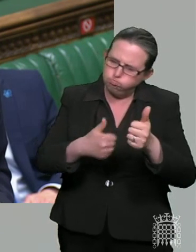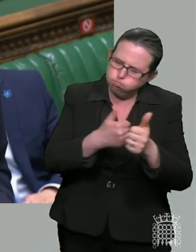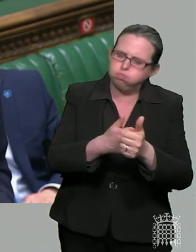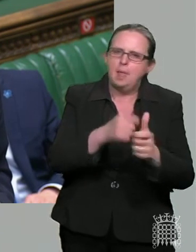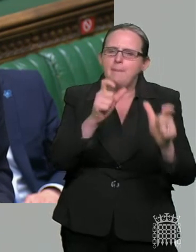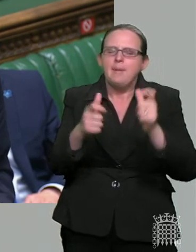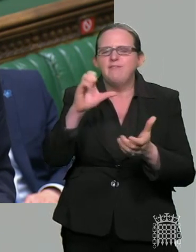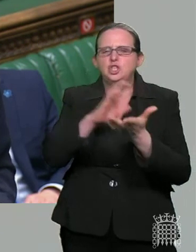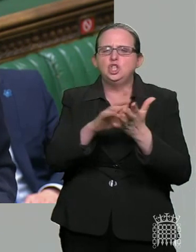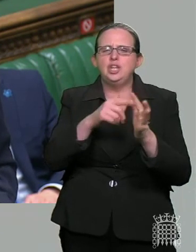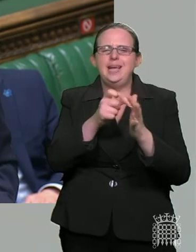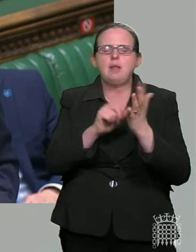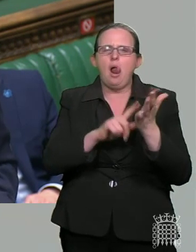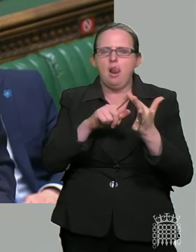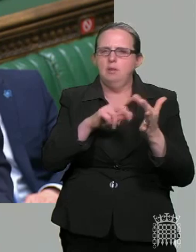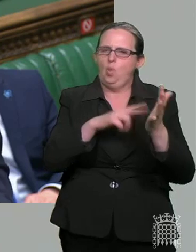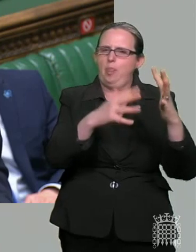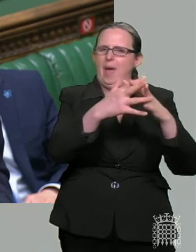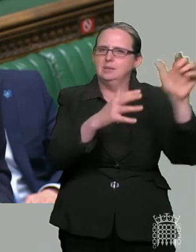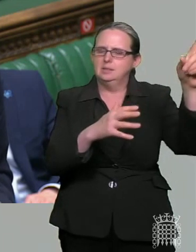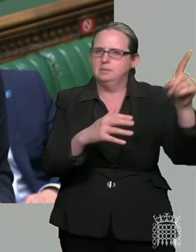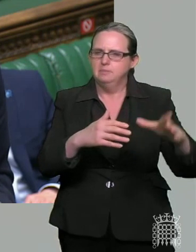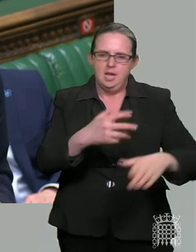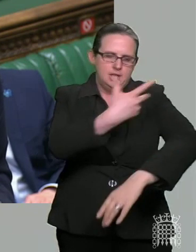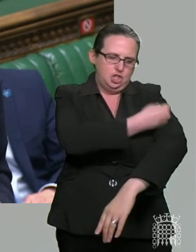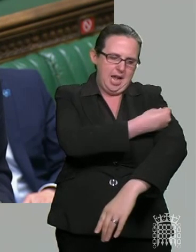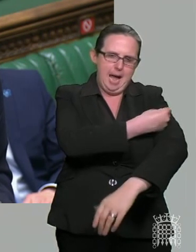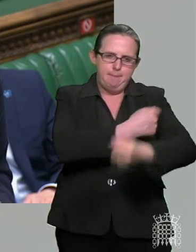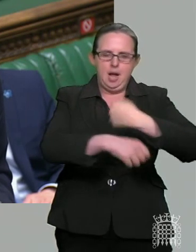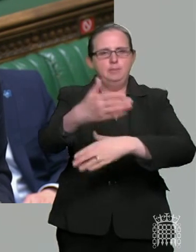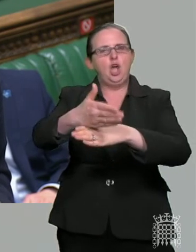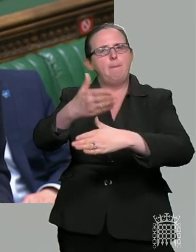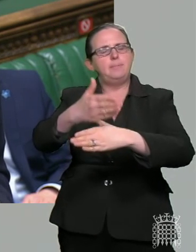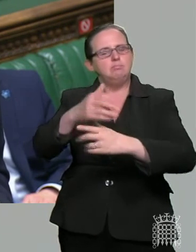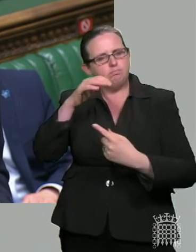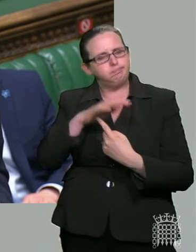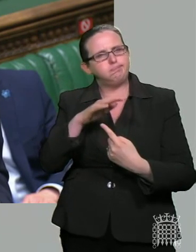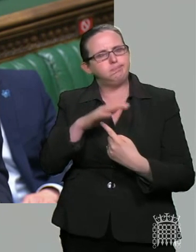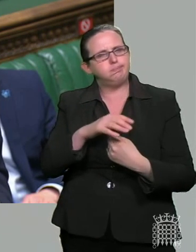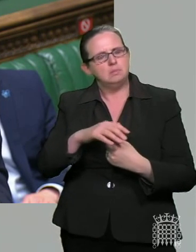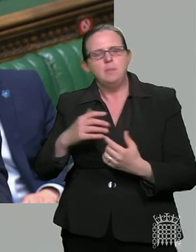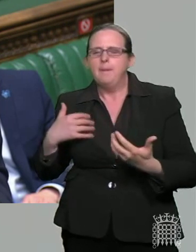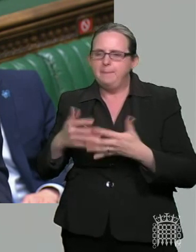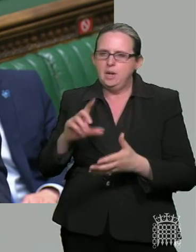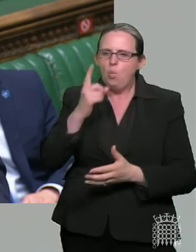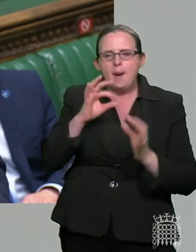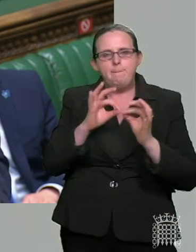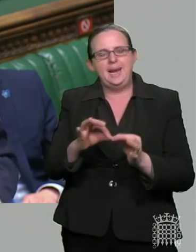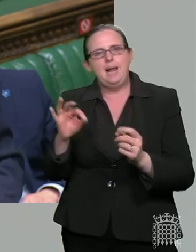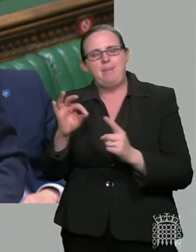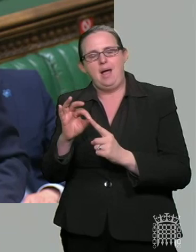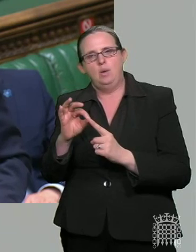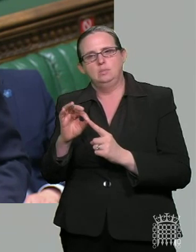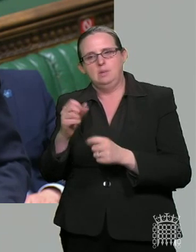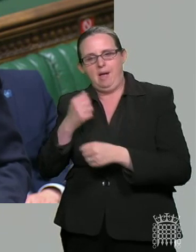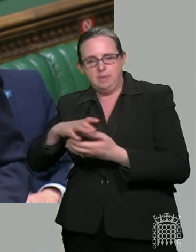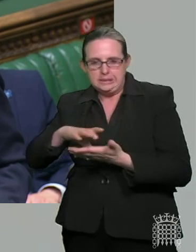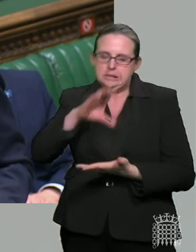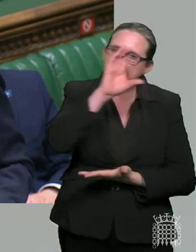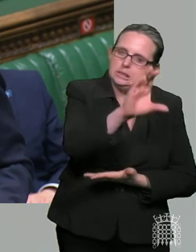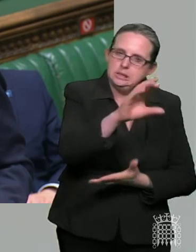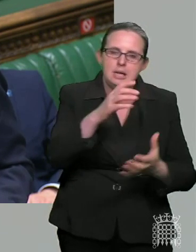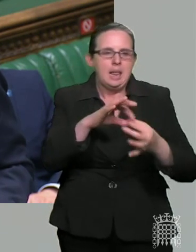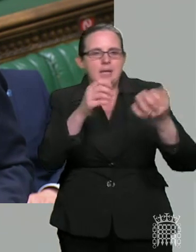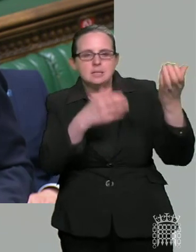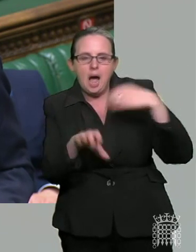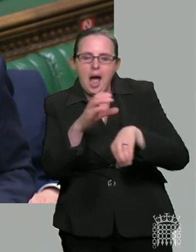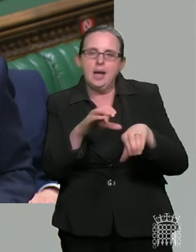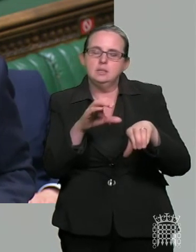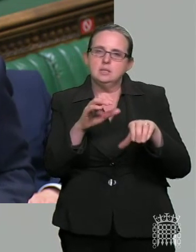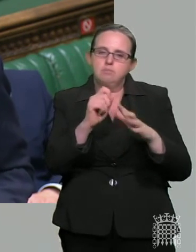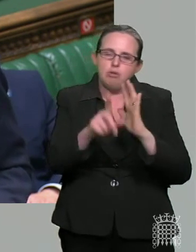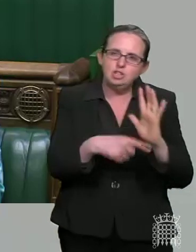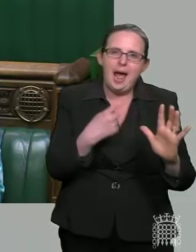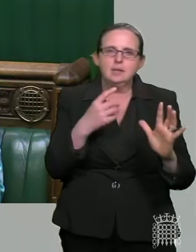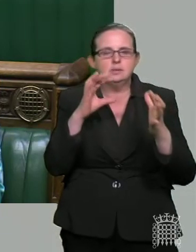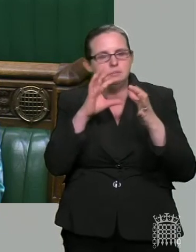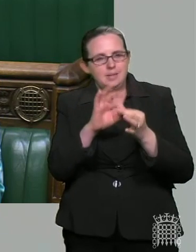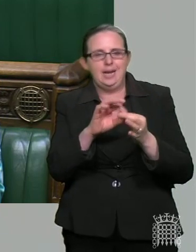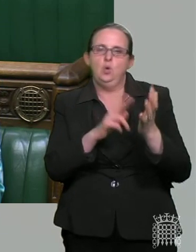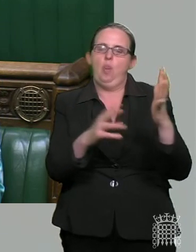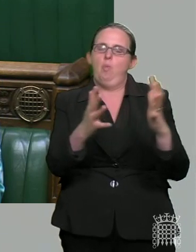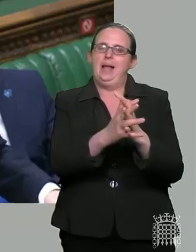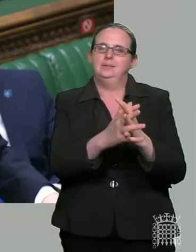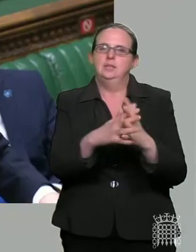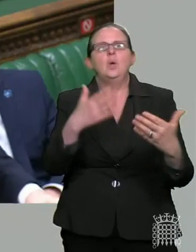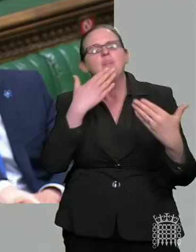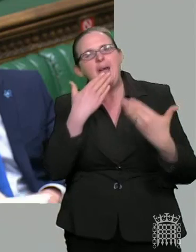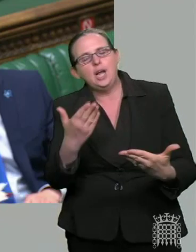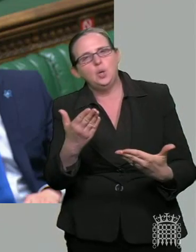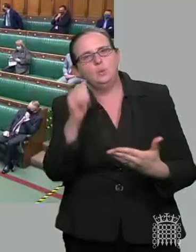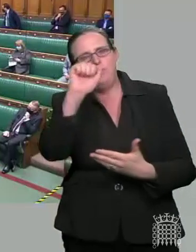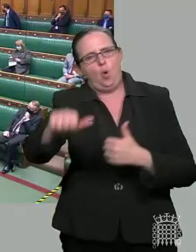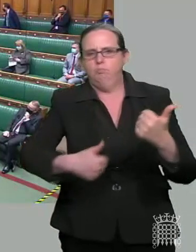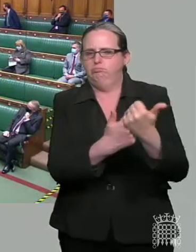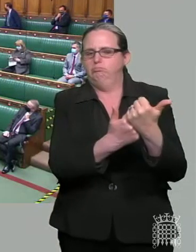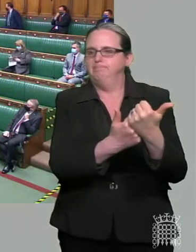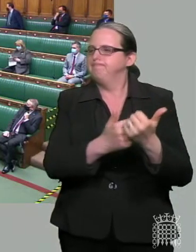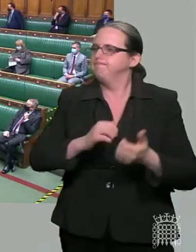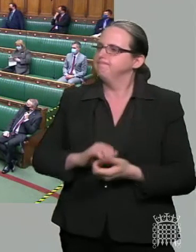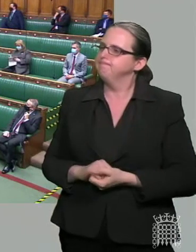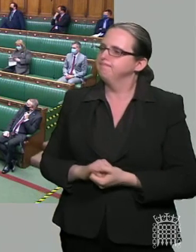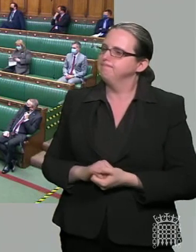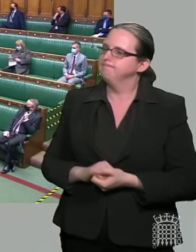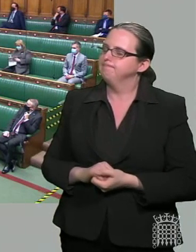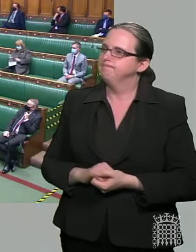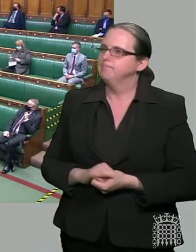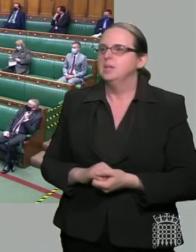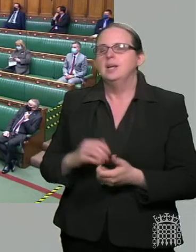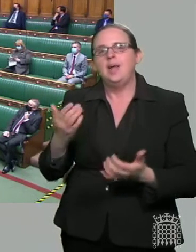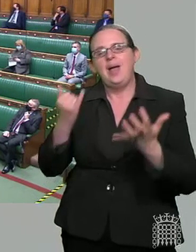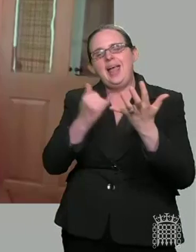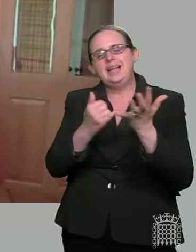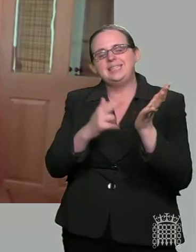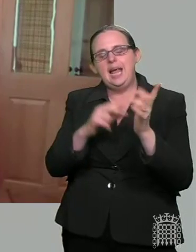As part of our plan to move from jabs, jabs, jabs to jobs, jobs, jobs, I am delighted to say that over £1 billion-worth of Government-funded science and innovation projects are currently taking place across the north-west, thanks largely, or at least in part, to her advocacy.